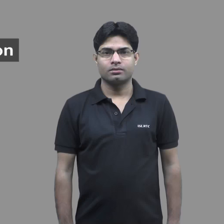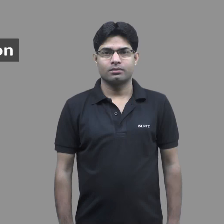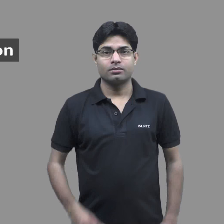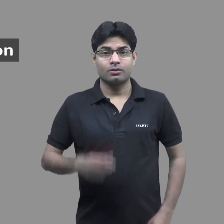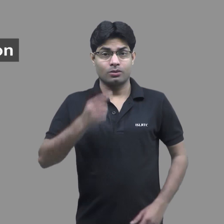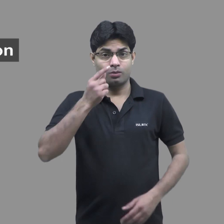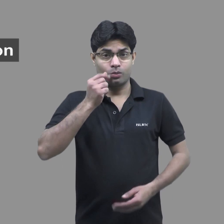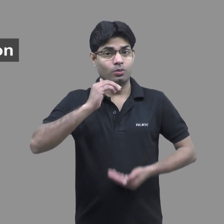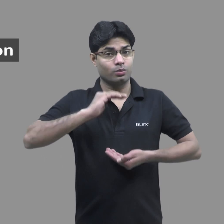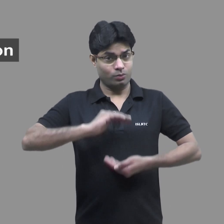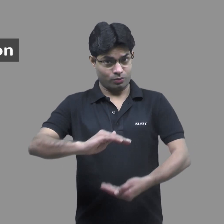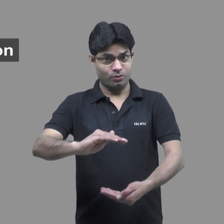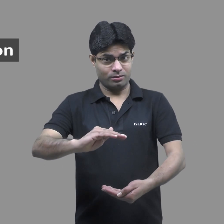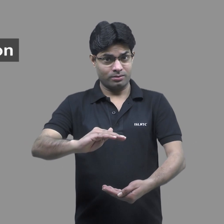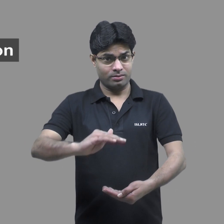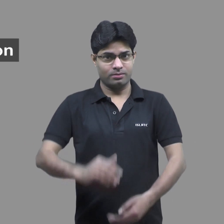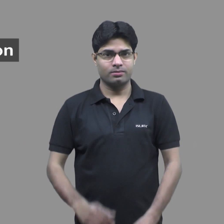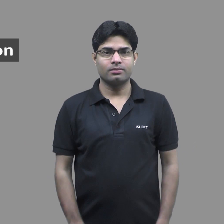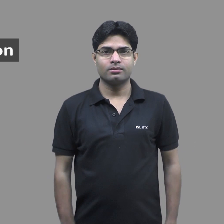Son